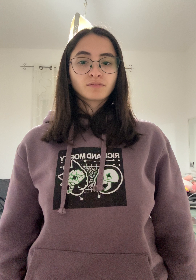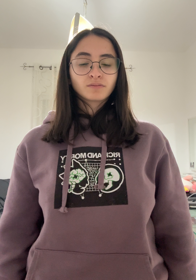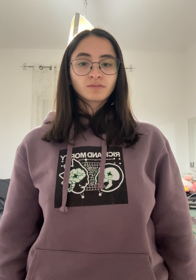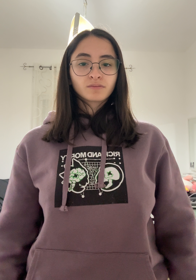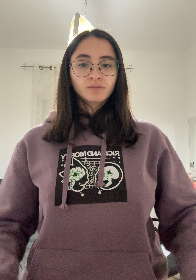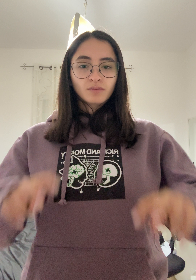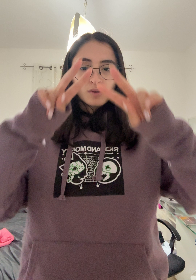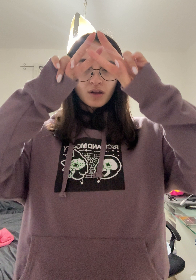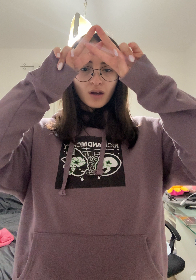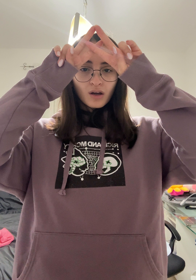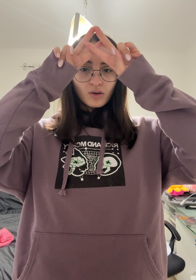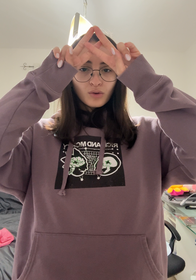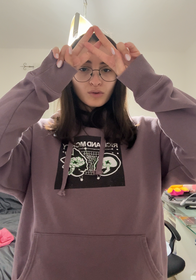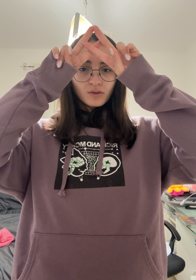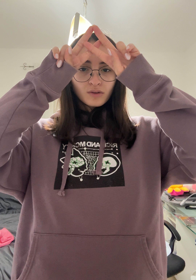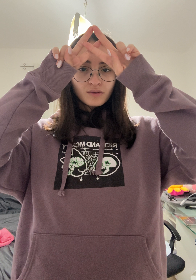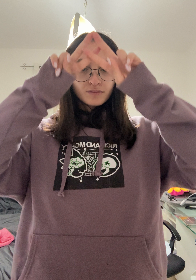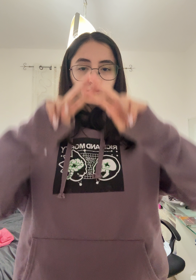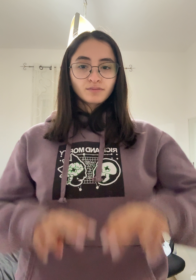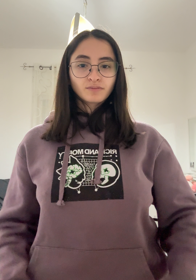אחות מקצוע